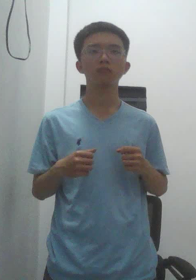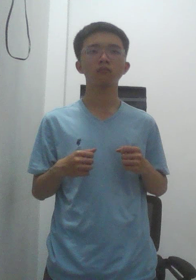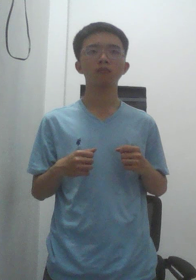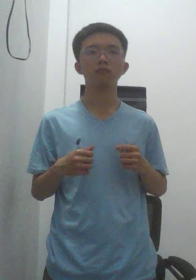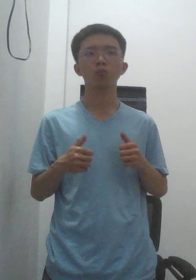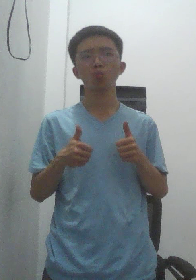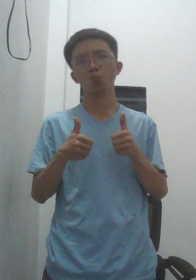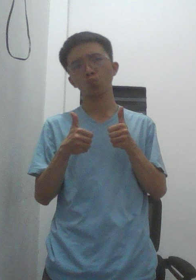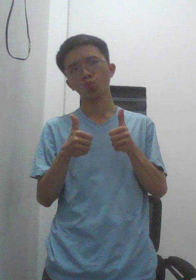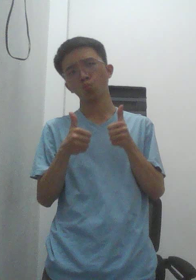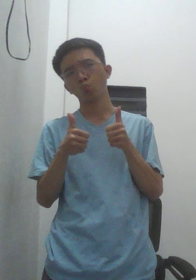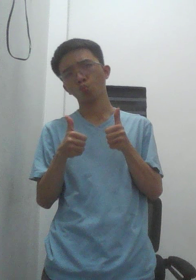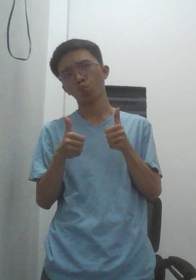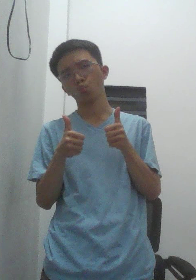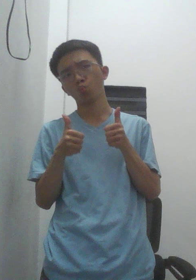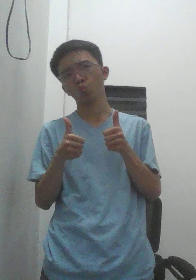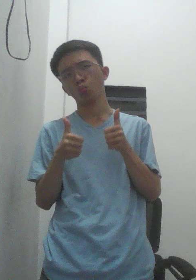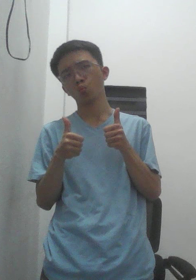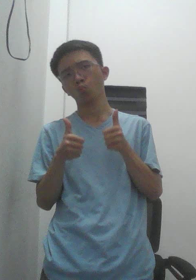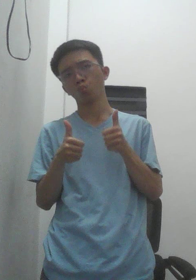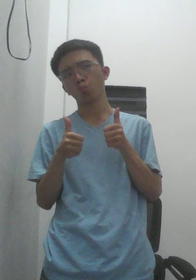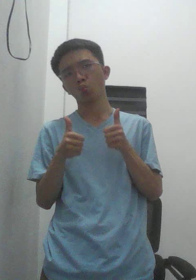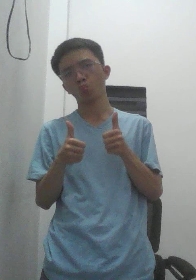rat tot